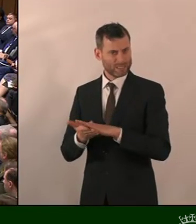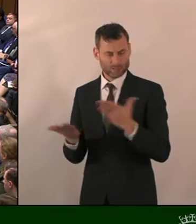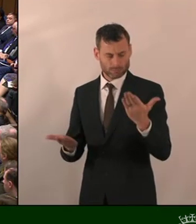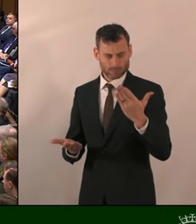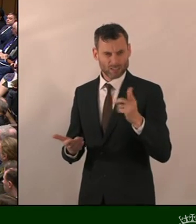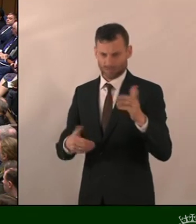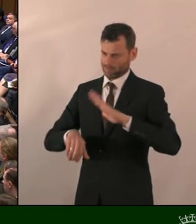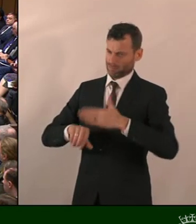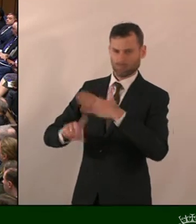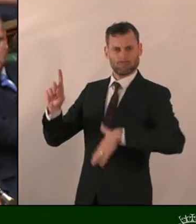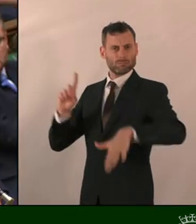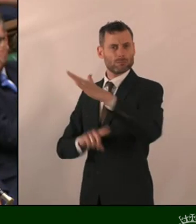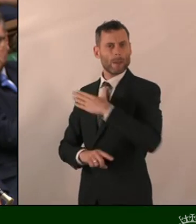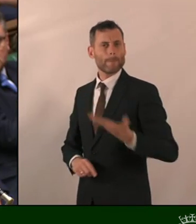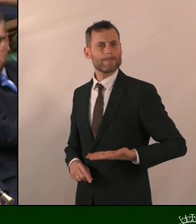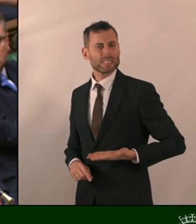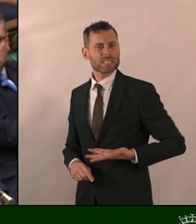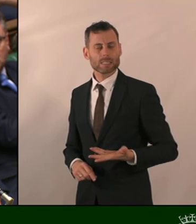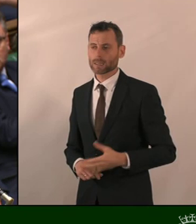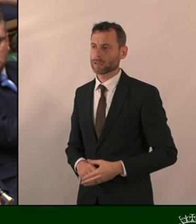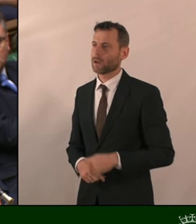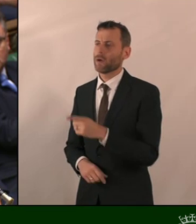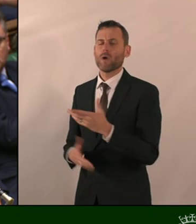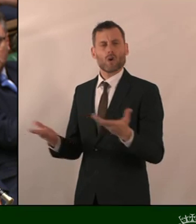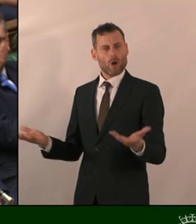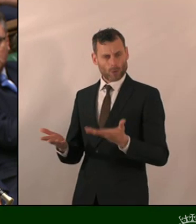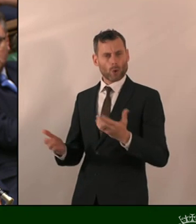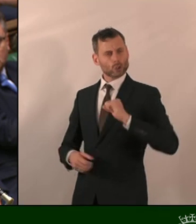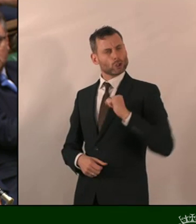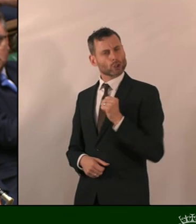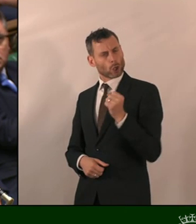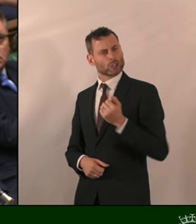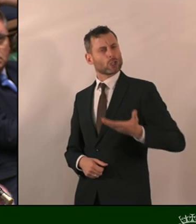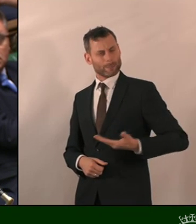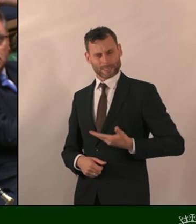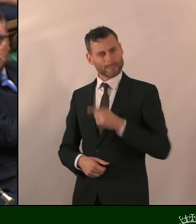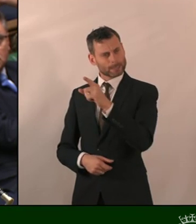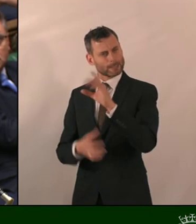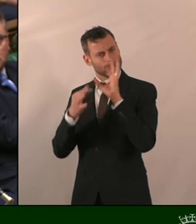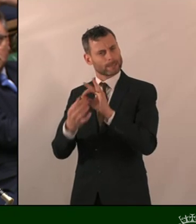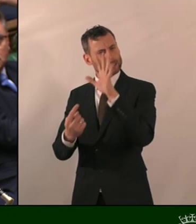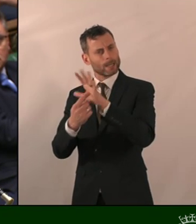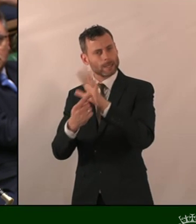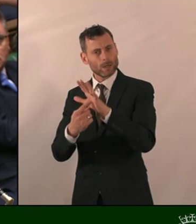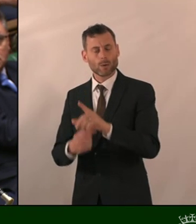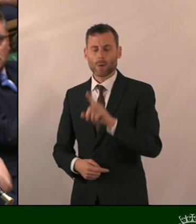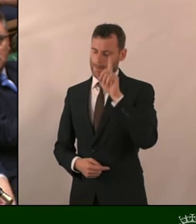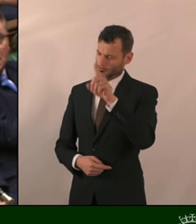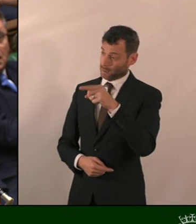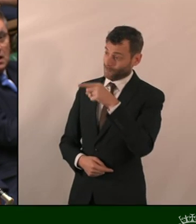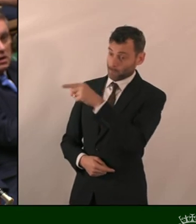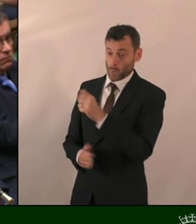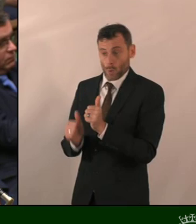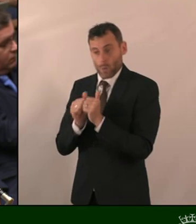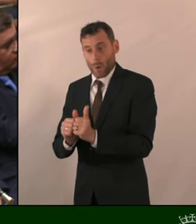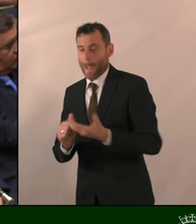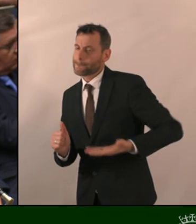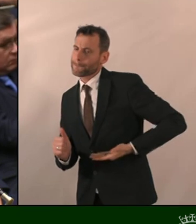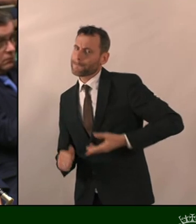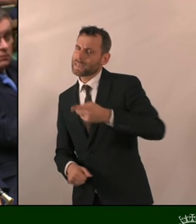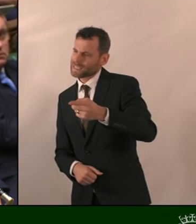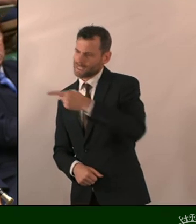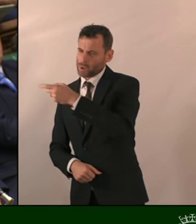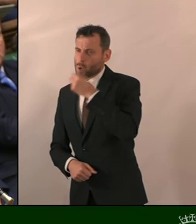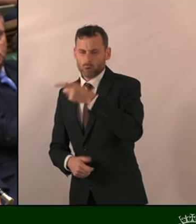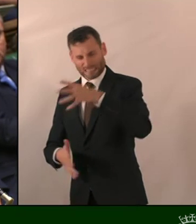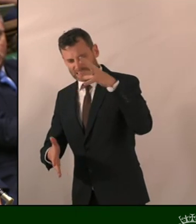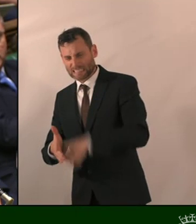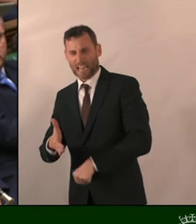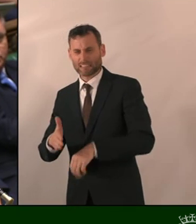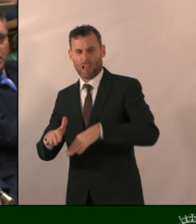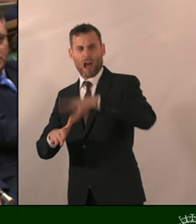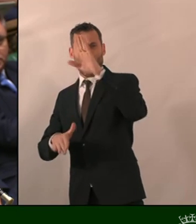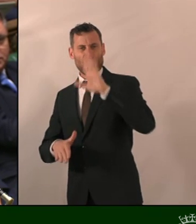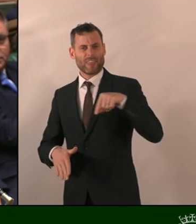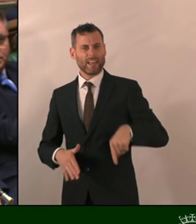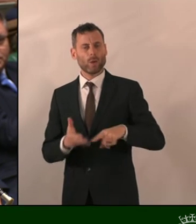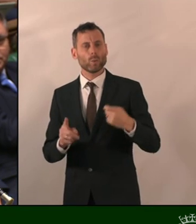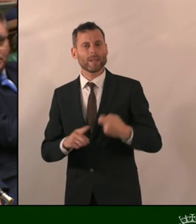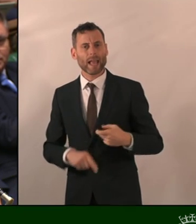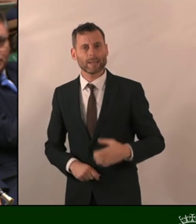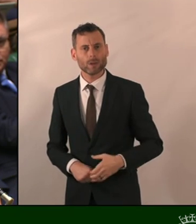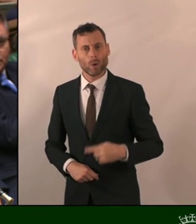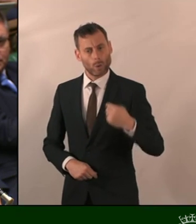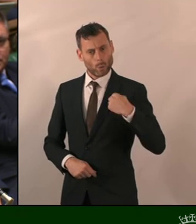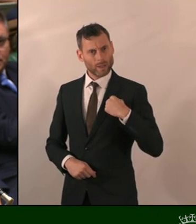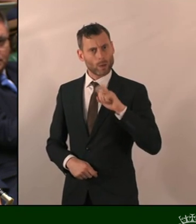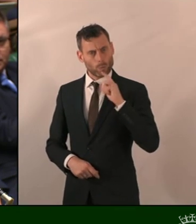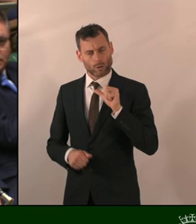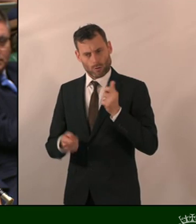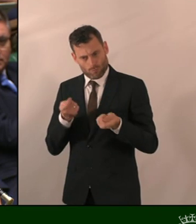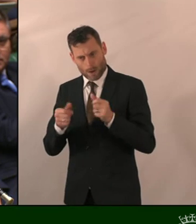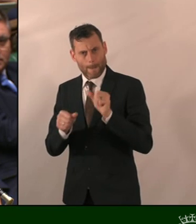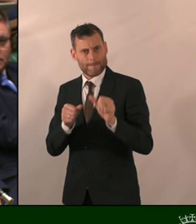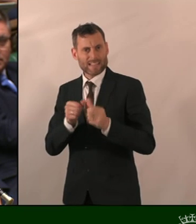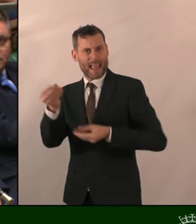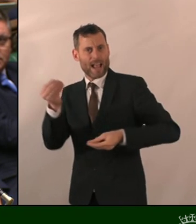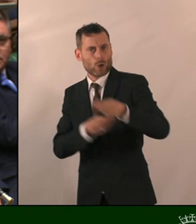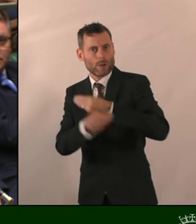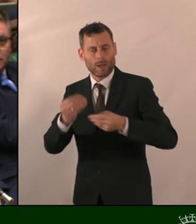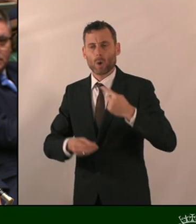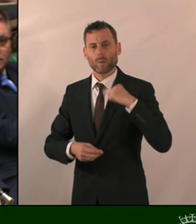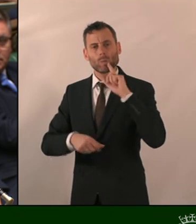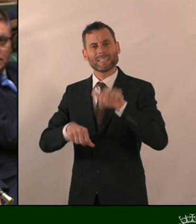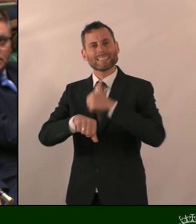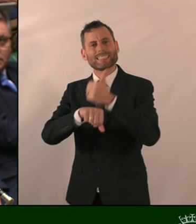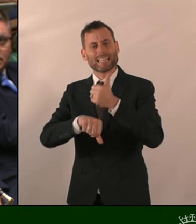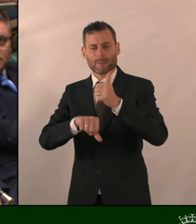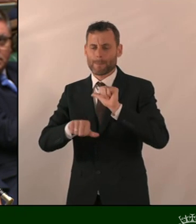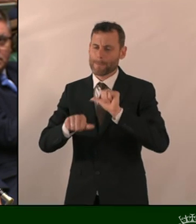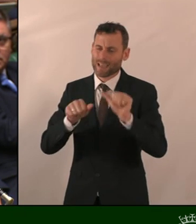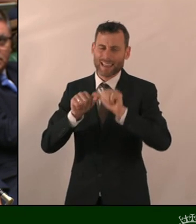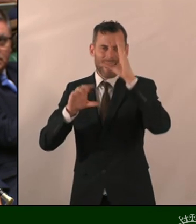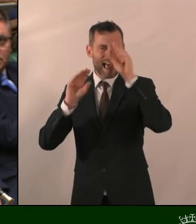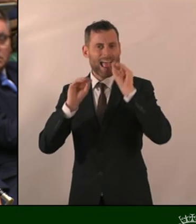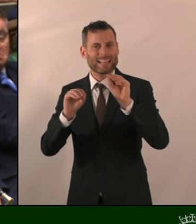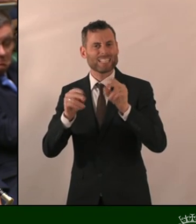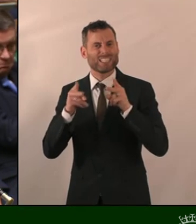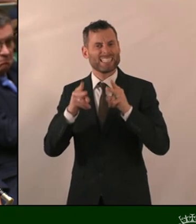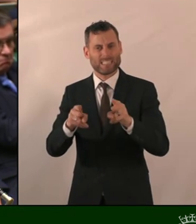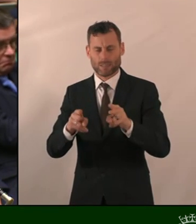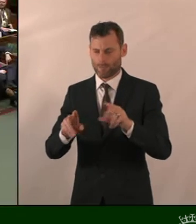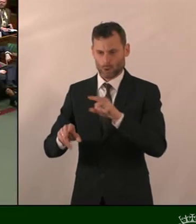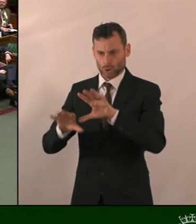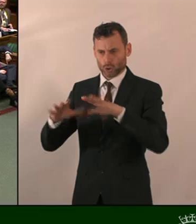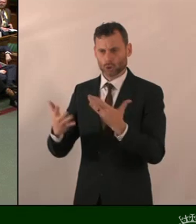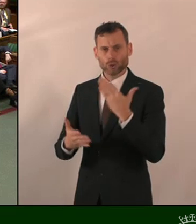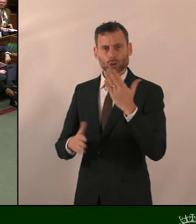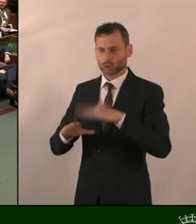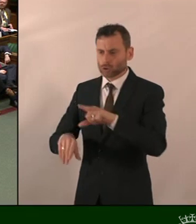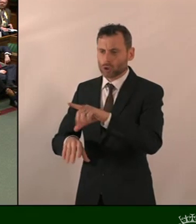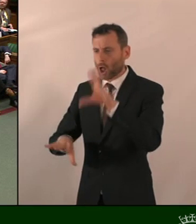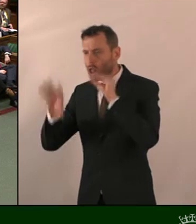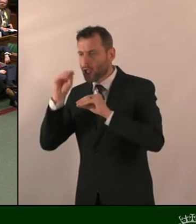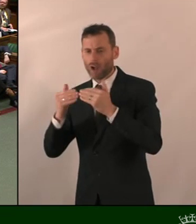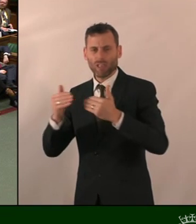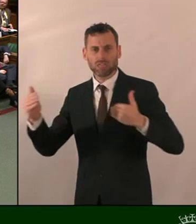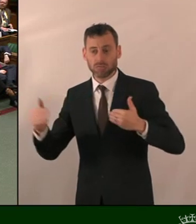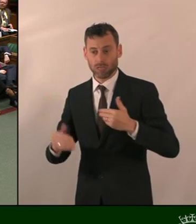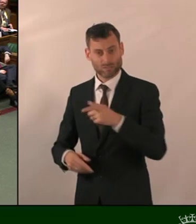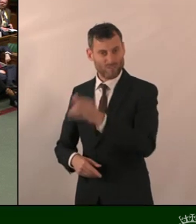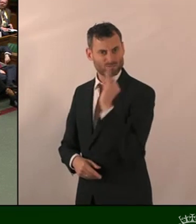Of course Scottish businesses matter, and the way to do well by them would not be to tax them with the highest tax rates in the UK; it would be to run a sound economy in Scotland and to have an educational system that does not leave Scottish children lagging behind through no fault of their own.